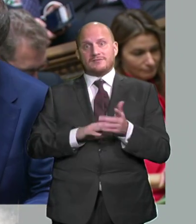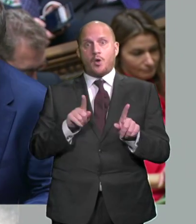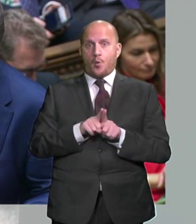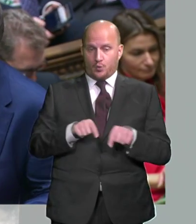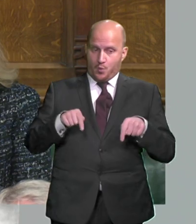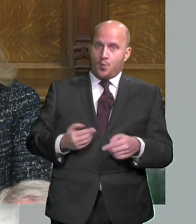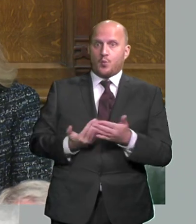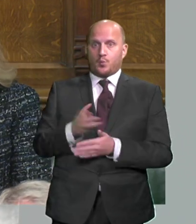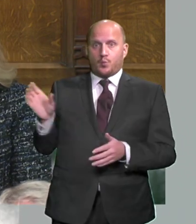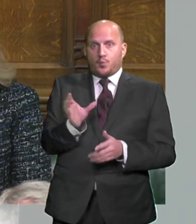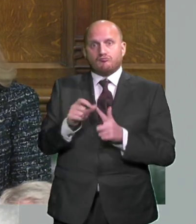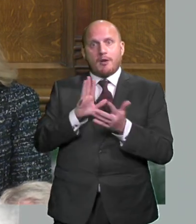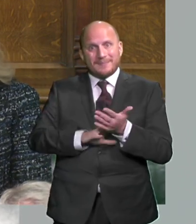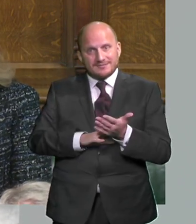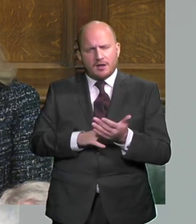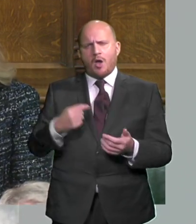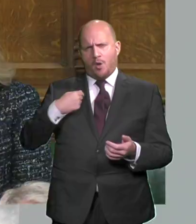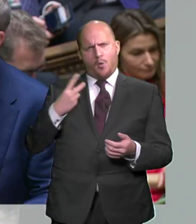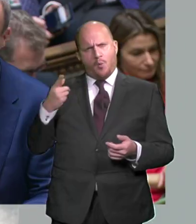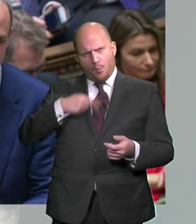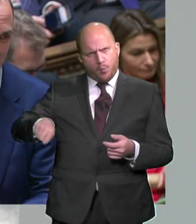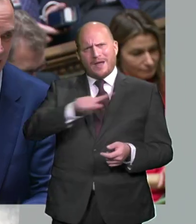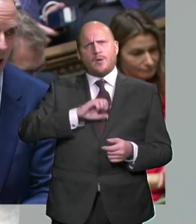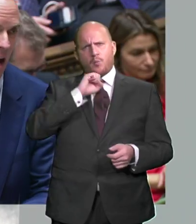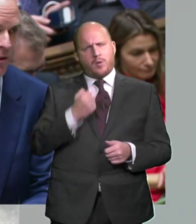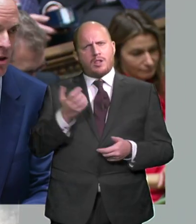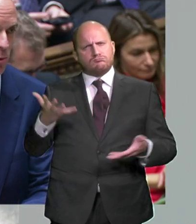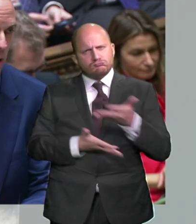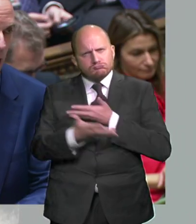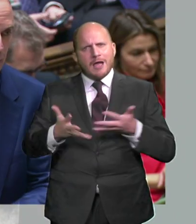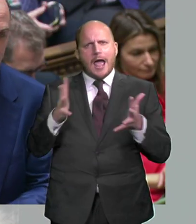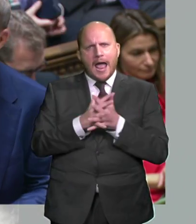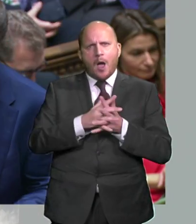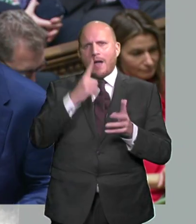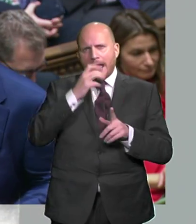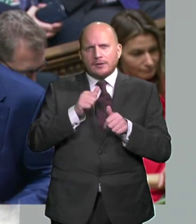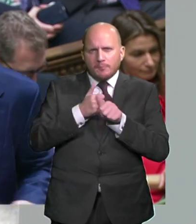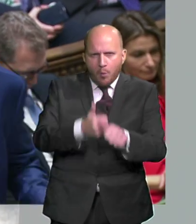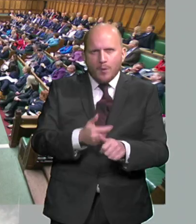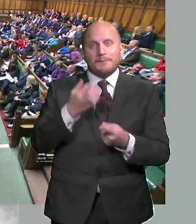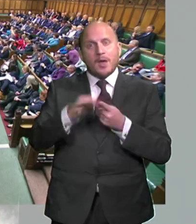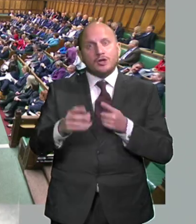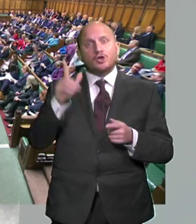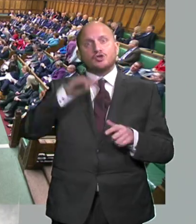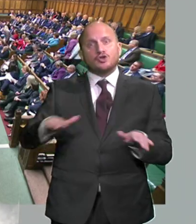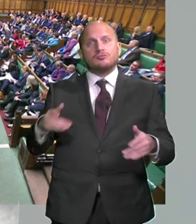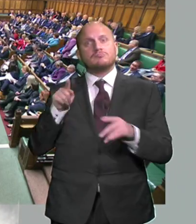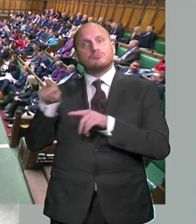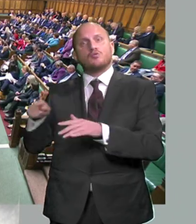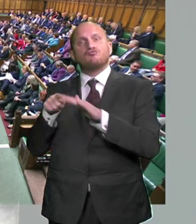We will certainly look at what more we can do to support that brilliant work, particularly for children growing up in refugee camps.